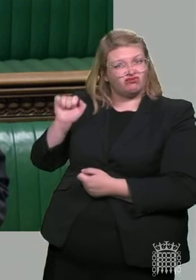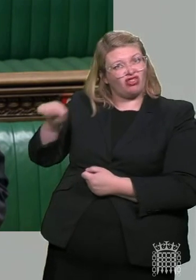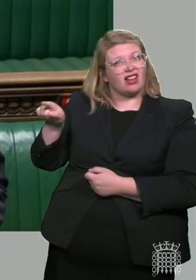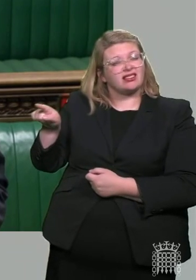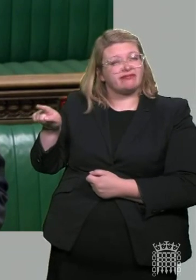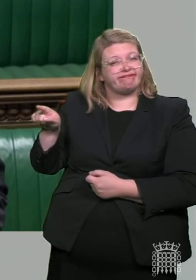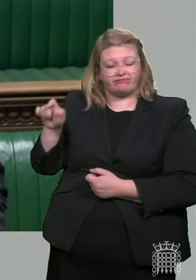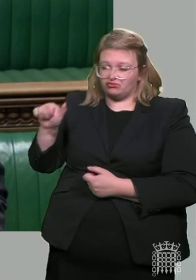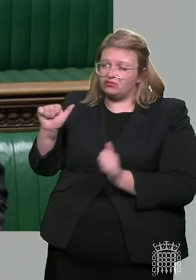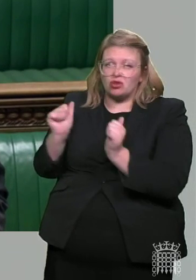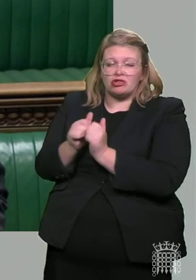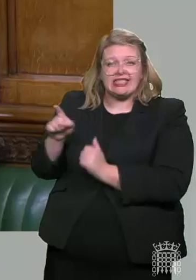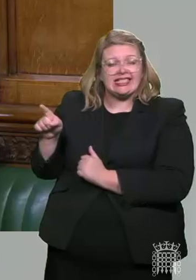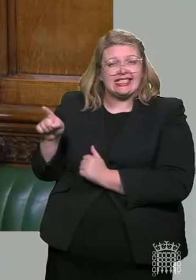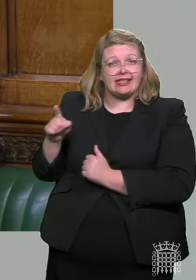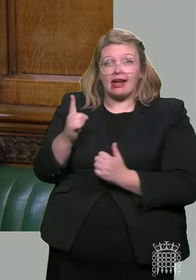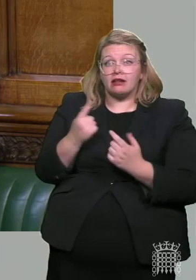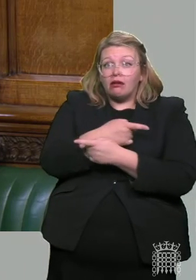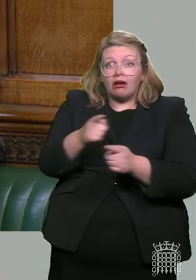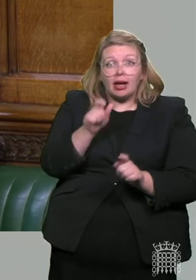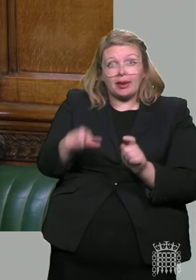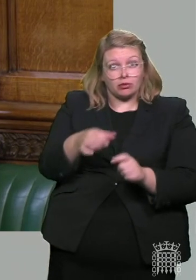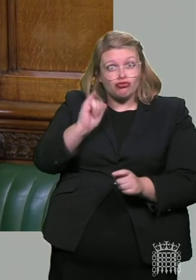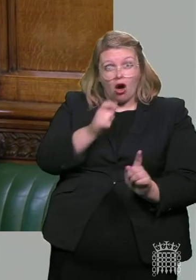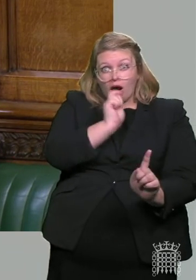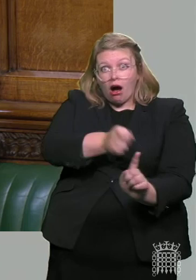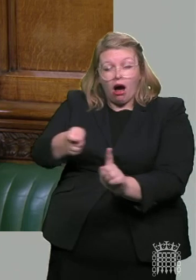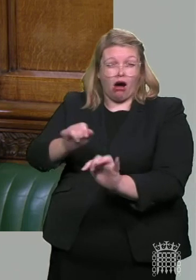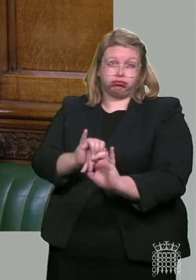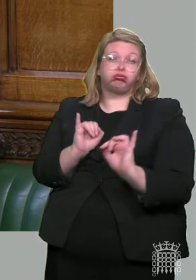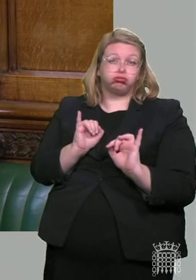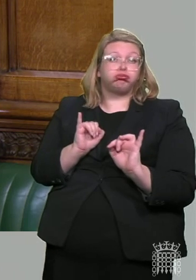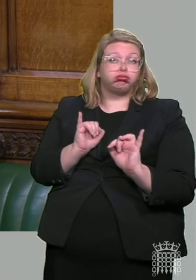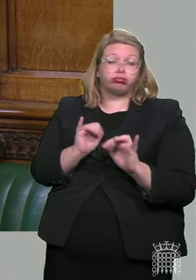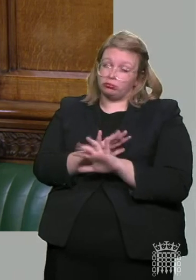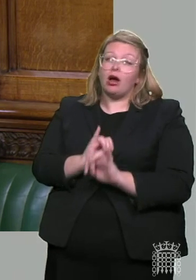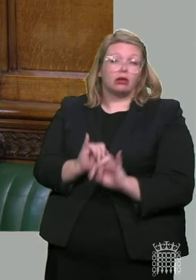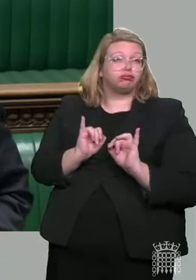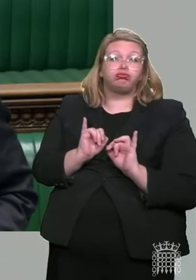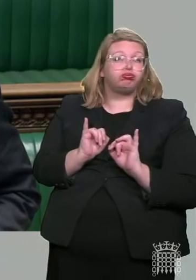What happened to those Post Office workers—the postmasters and sub-postmasters—was appalling.